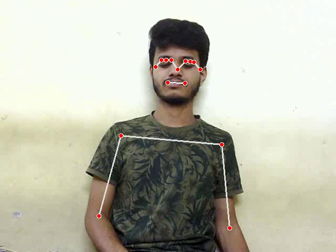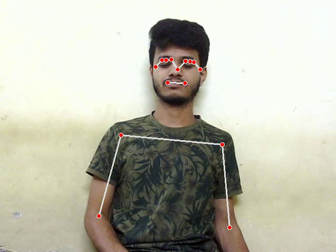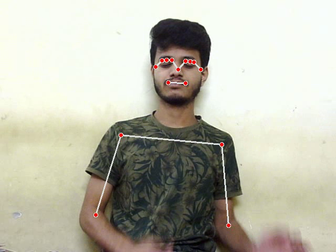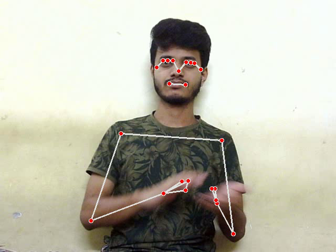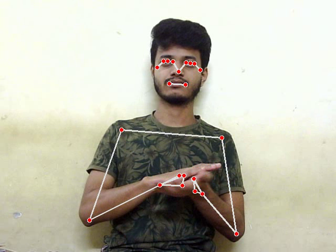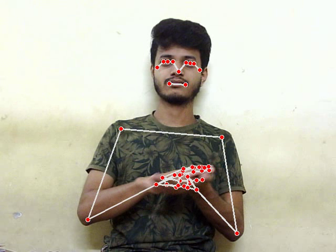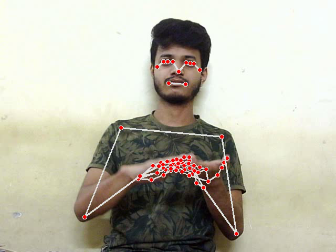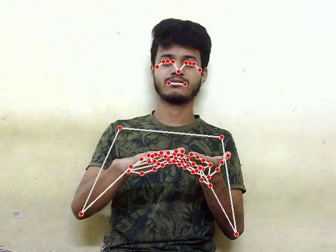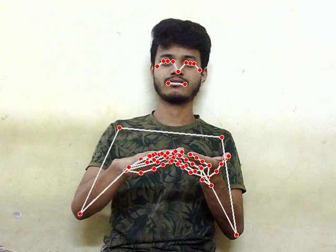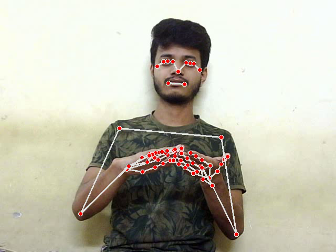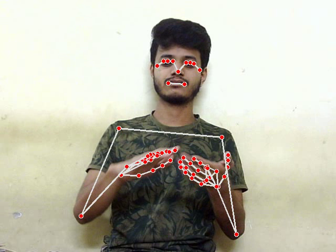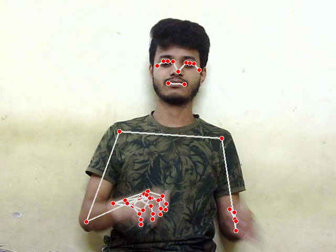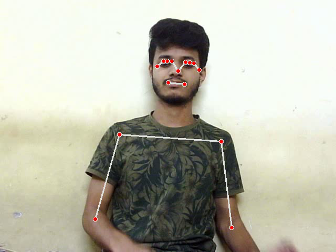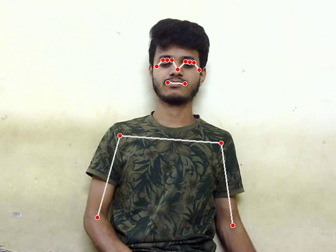nice